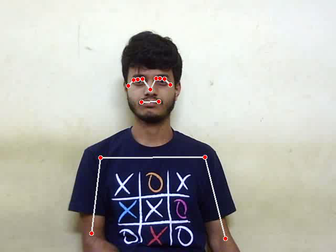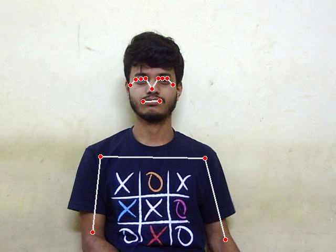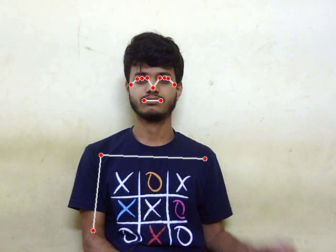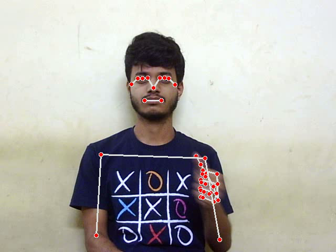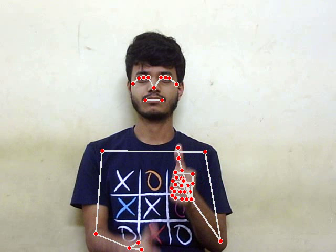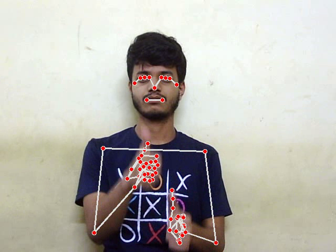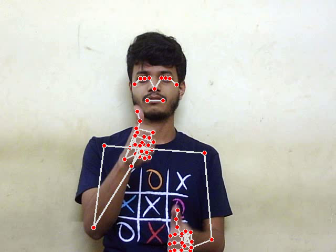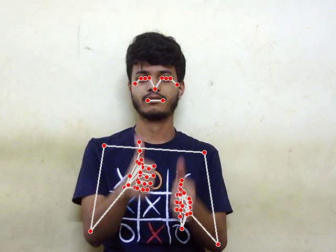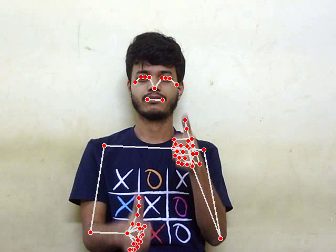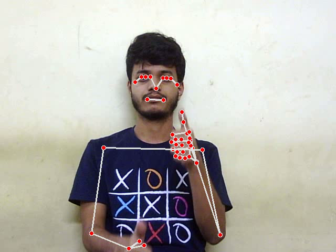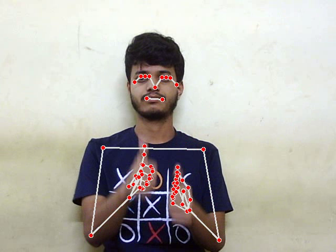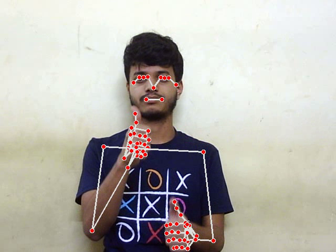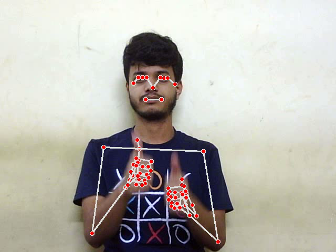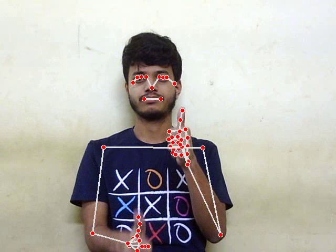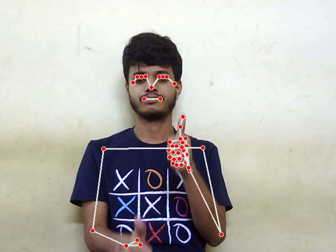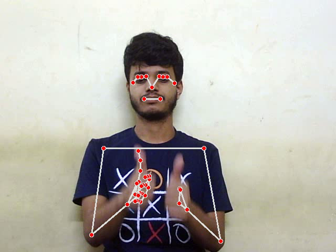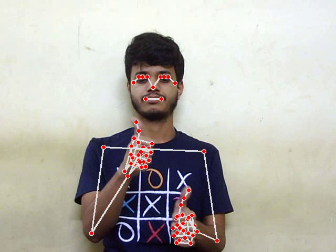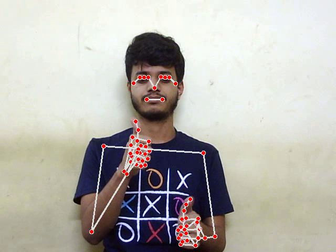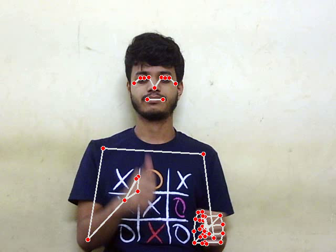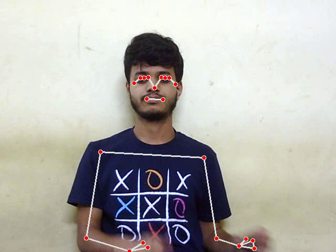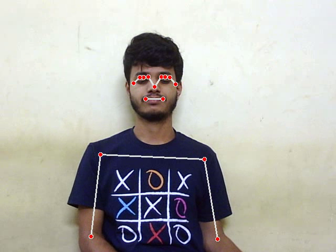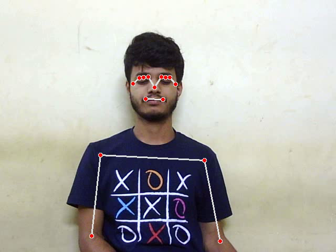which